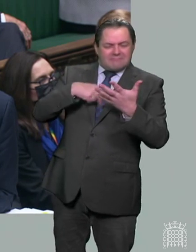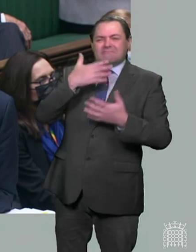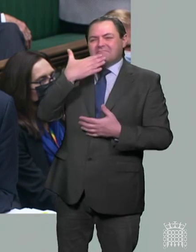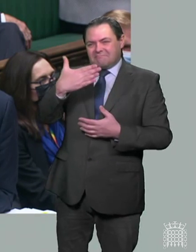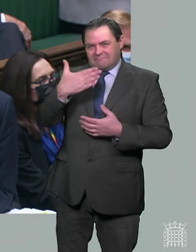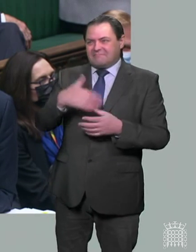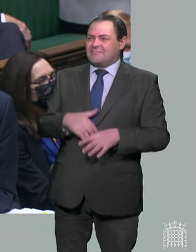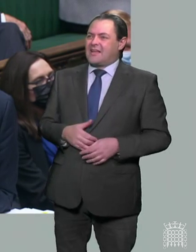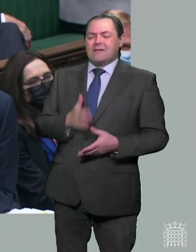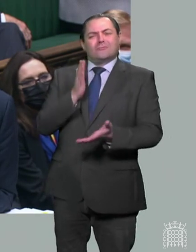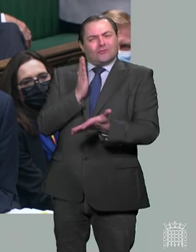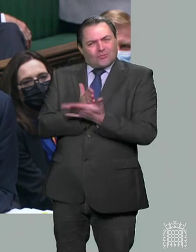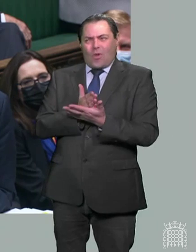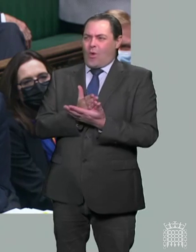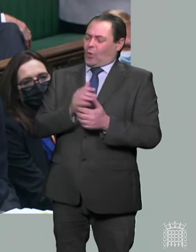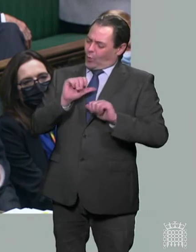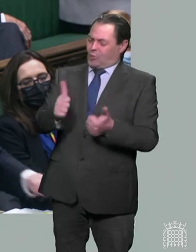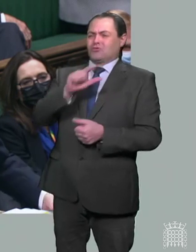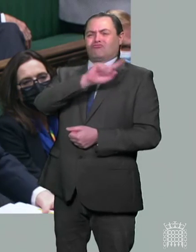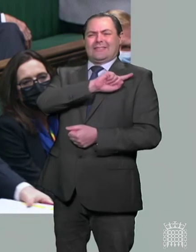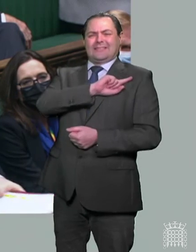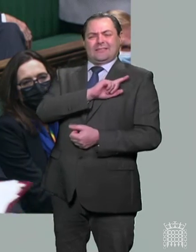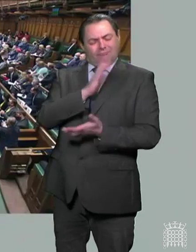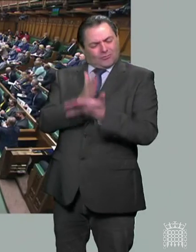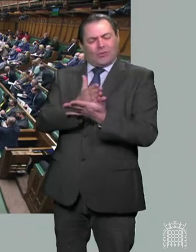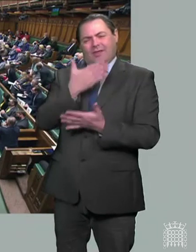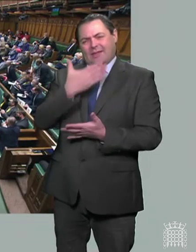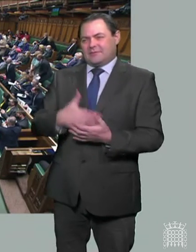I am sure there is an excellent case in there somewhere.